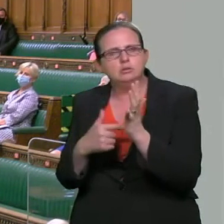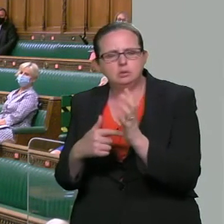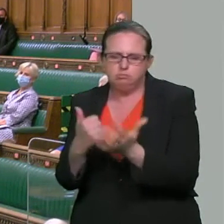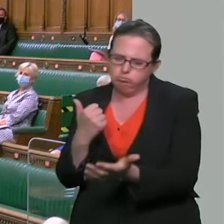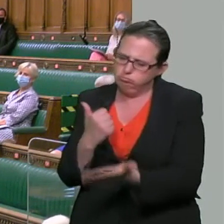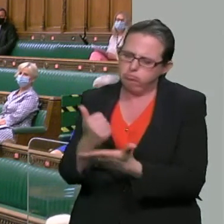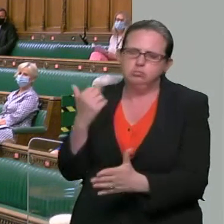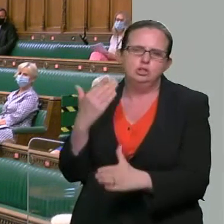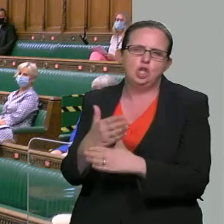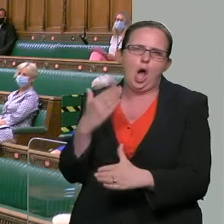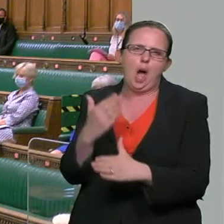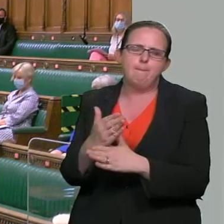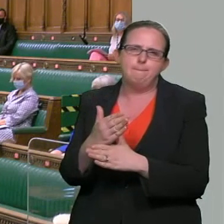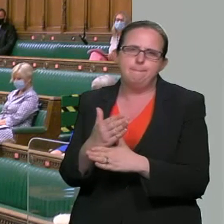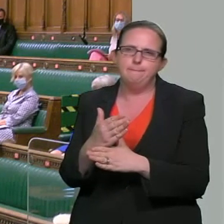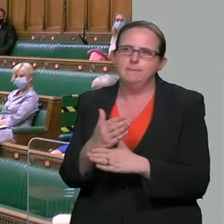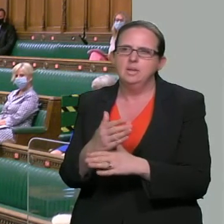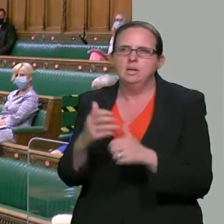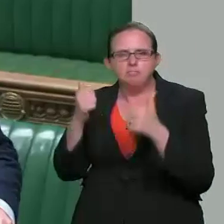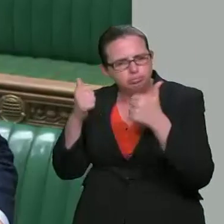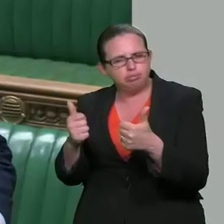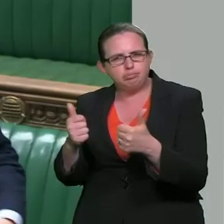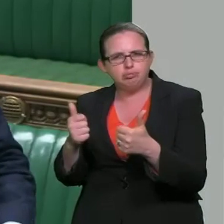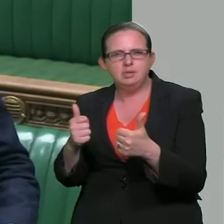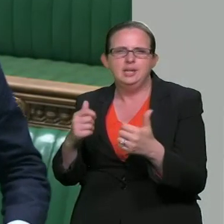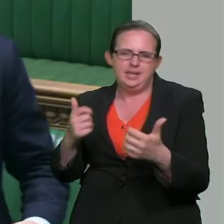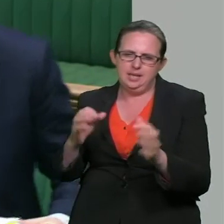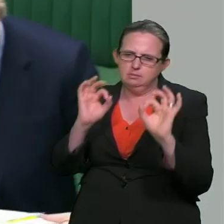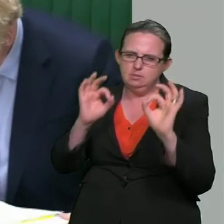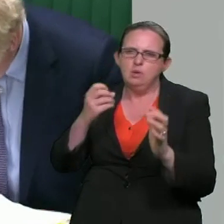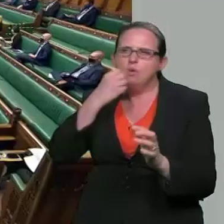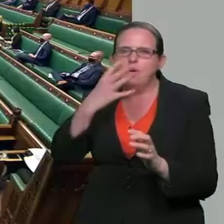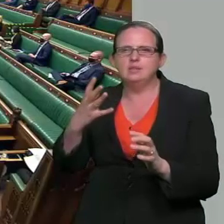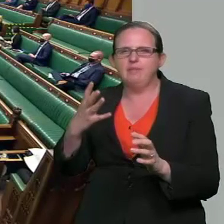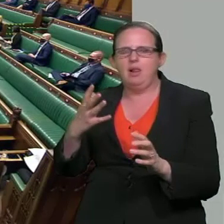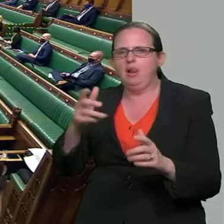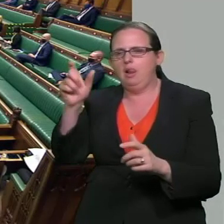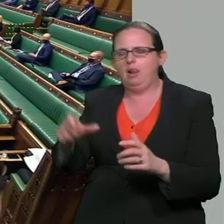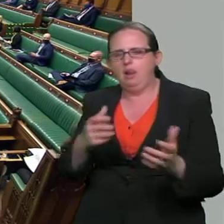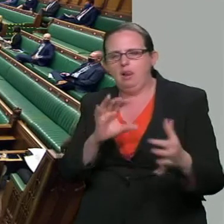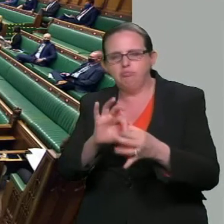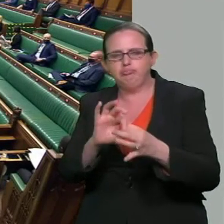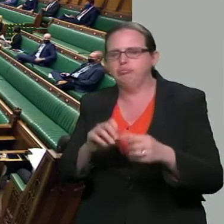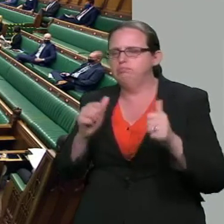I venture to say that he is the greatest Frost since the Great Frost of 1709 or whenever it was.